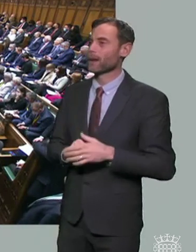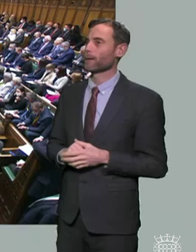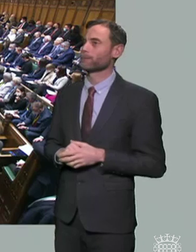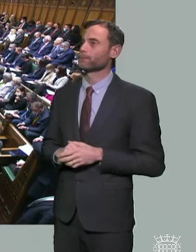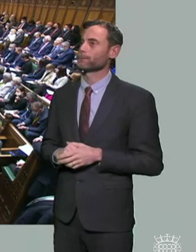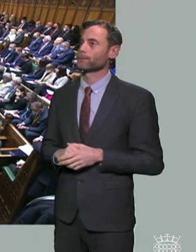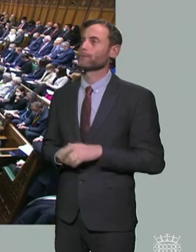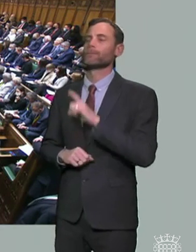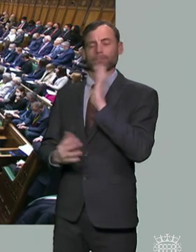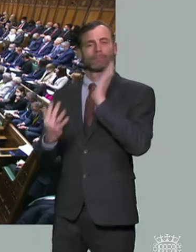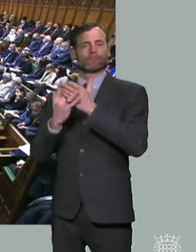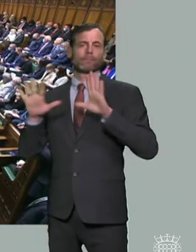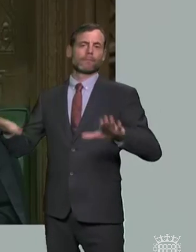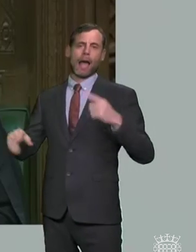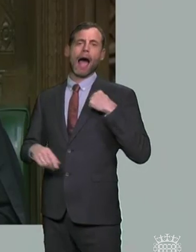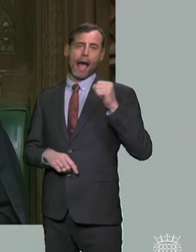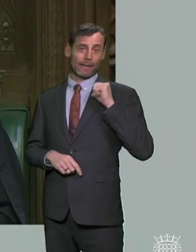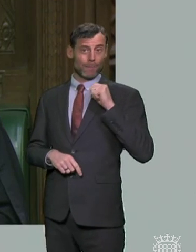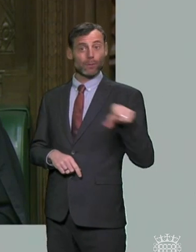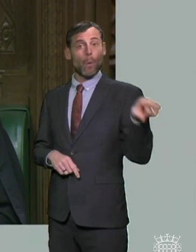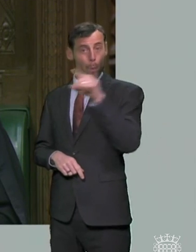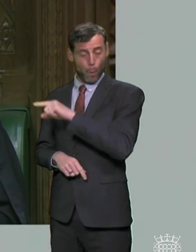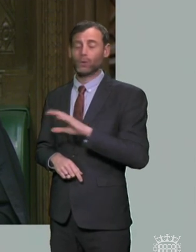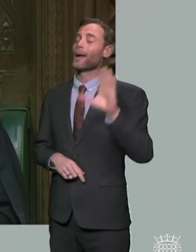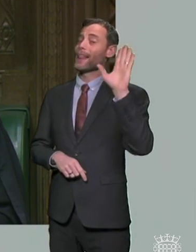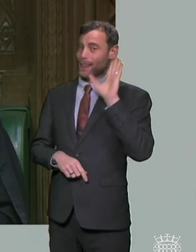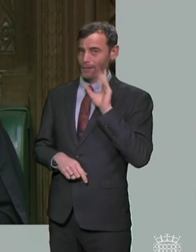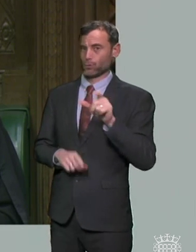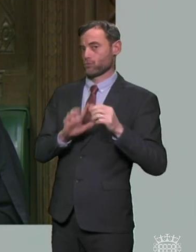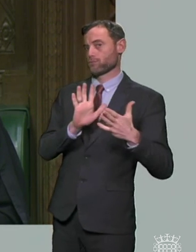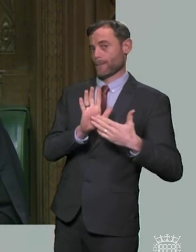Order. I expect people to listen to the Prime Minister.